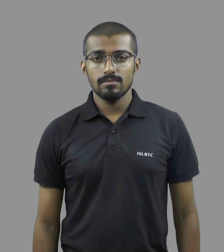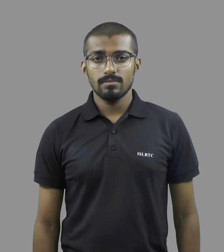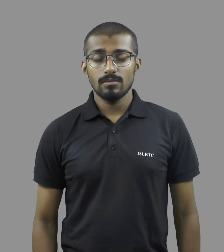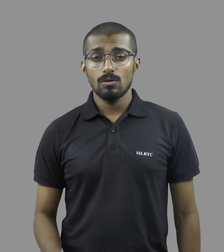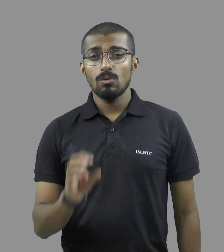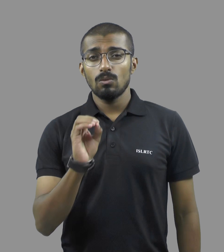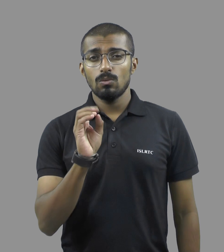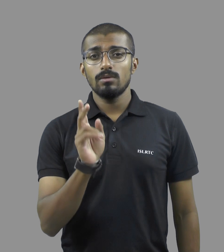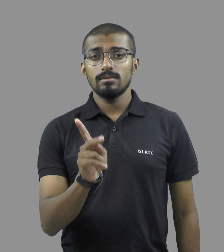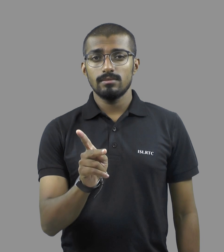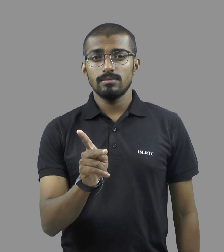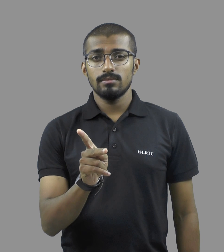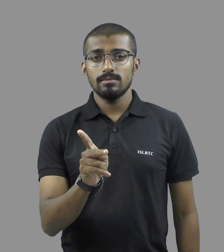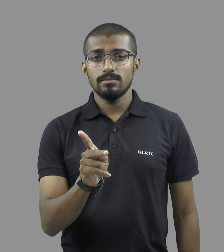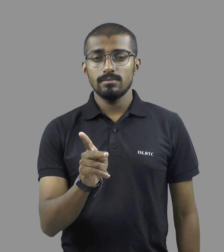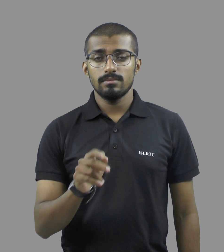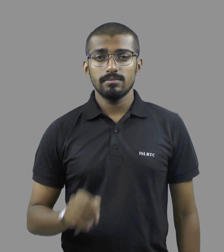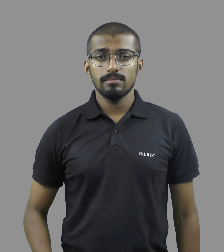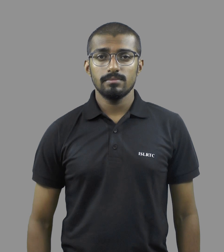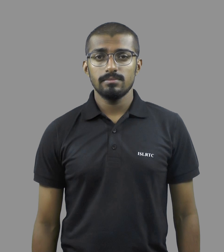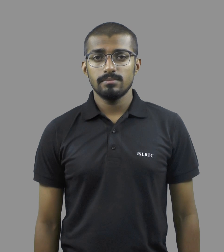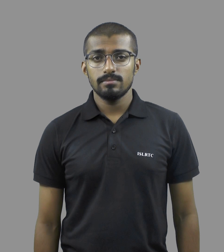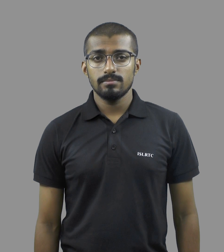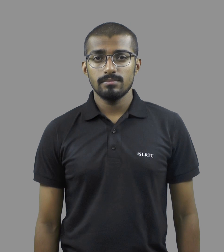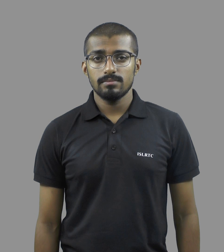Okay